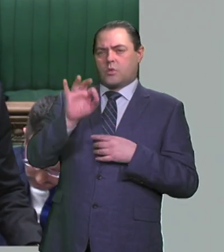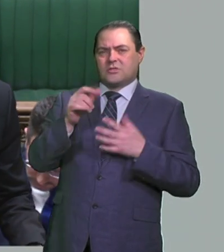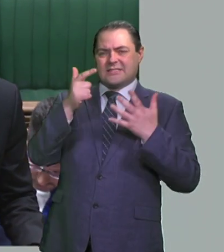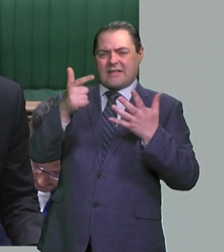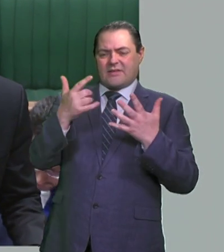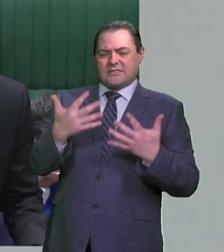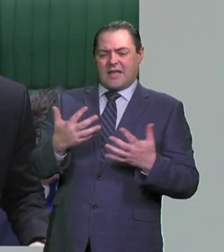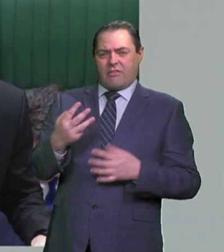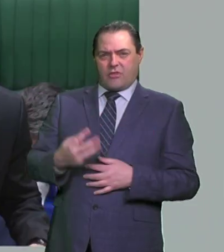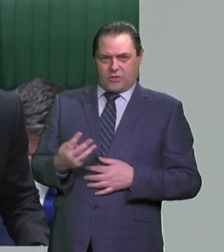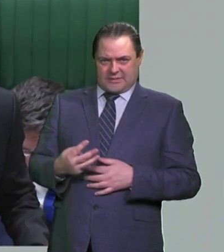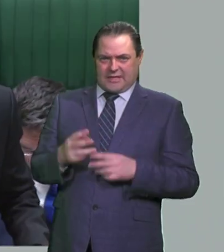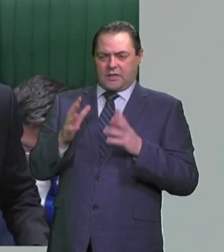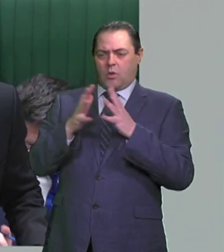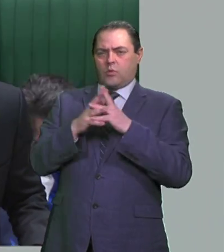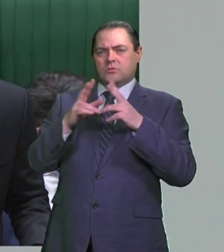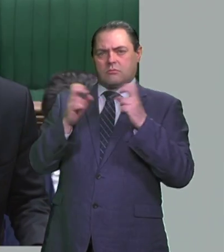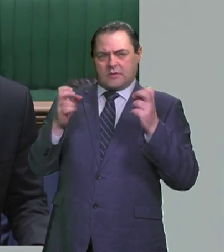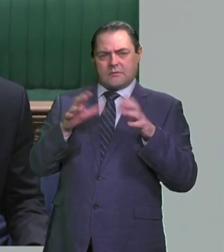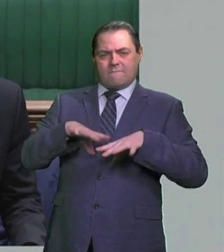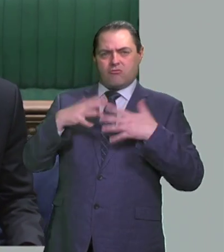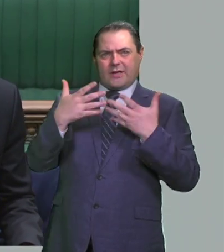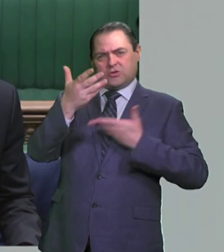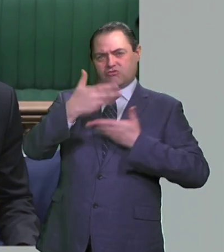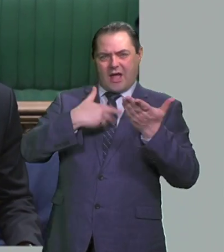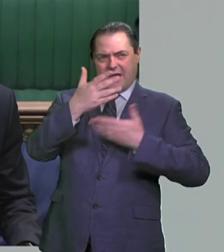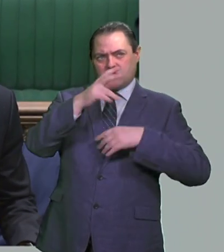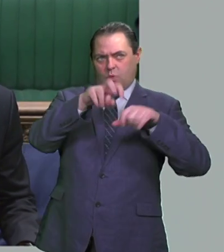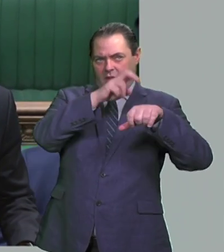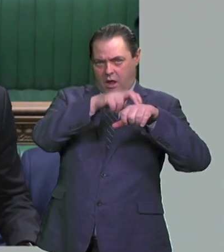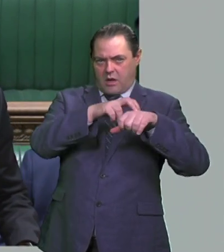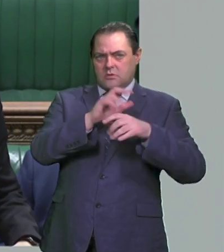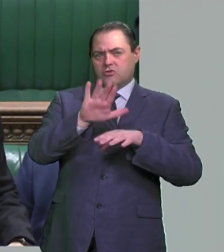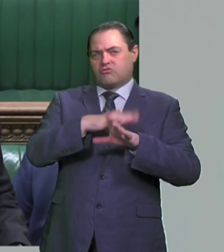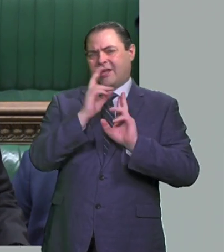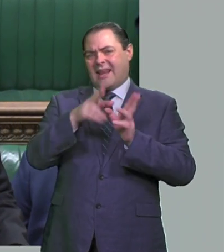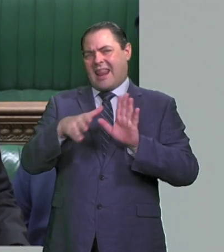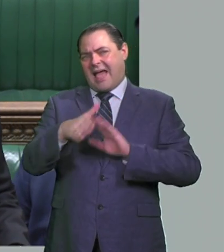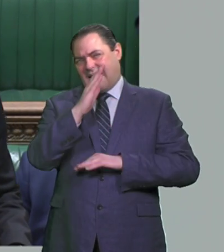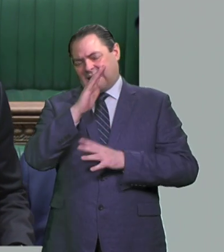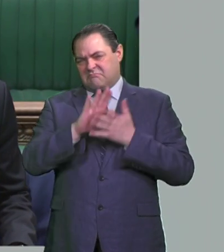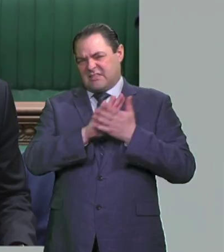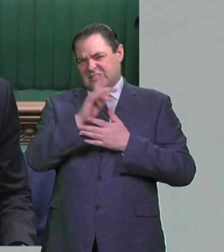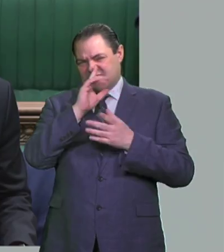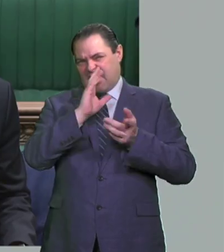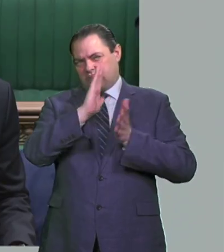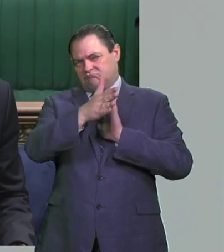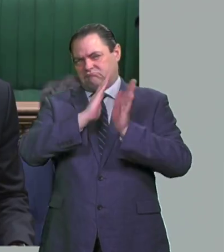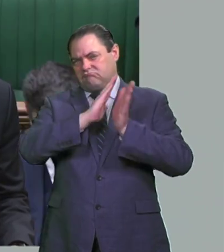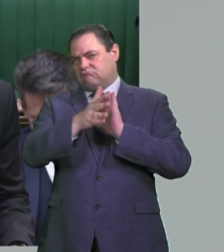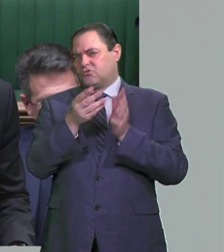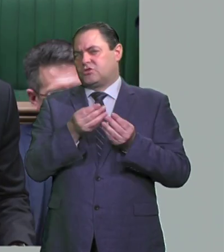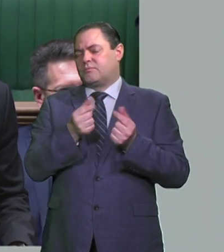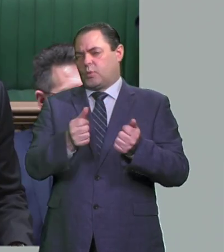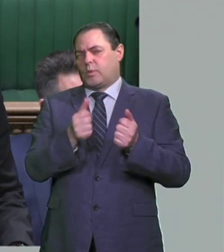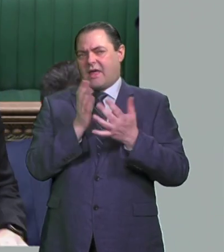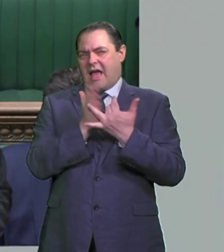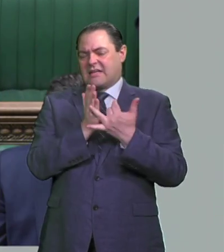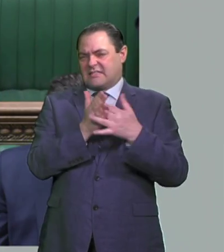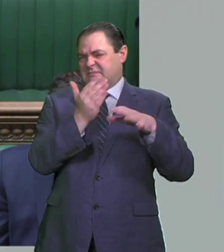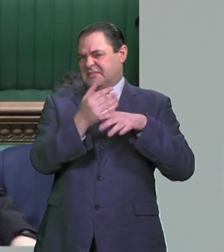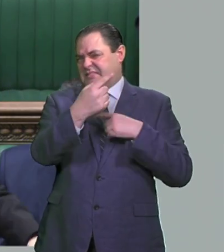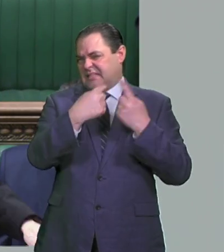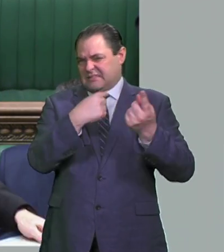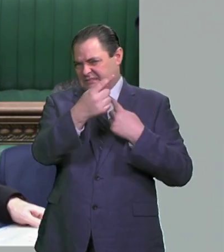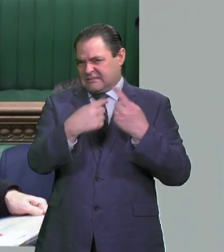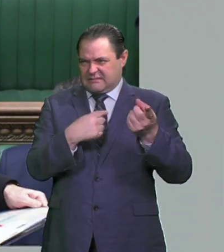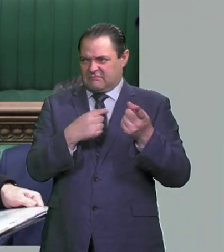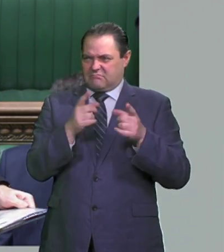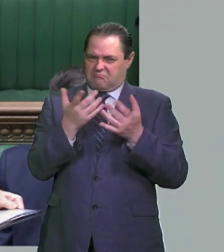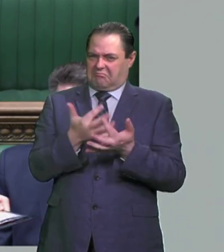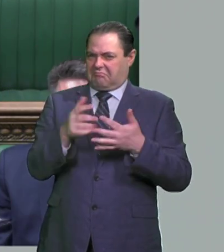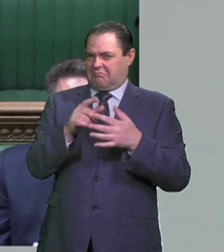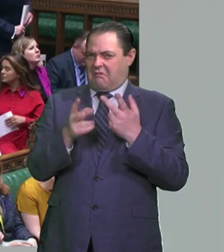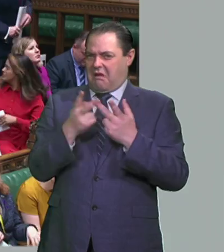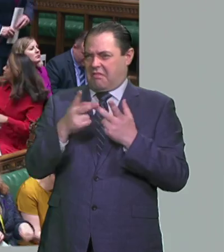The Windsor framework restores the free flow of trade from Great Britain to Northern Ireland through a green lane, guarantees Northern Ireland businesses unfettered access to the UK market on a permanent basis, and offers a whole host of other benefits.